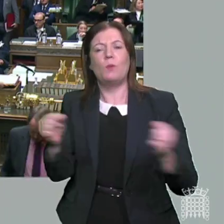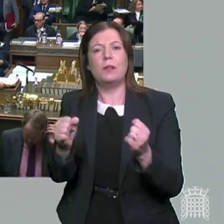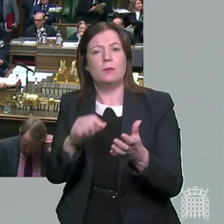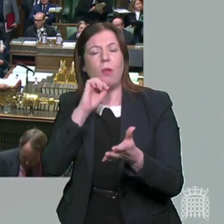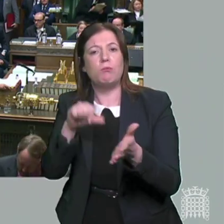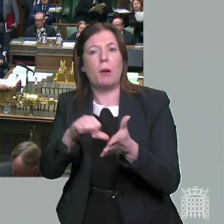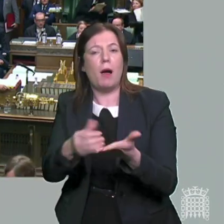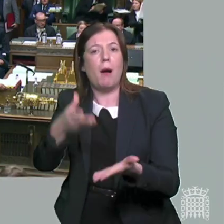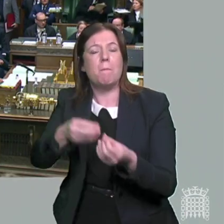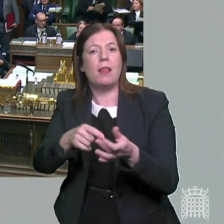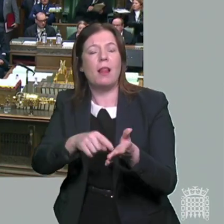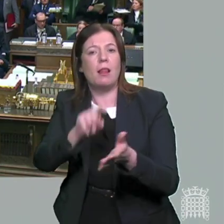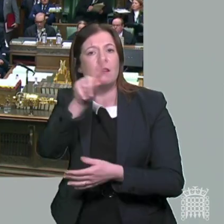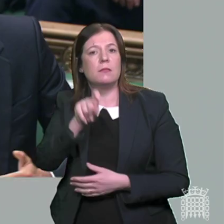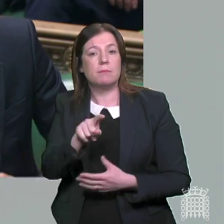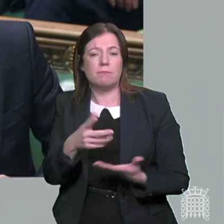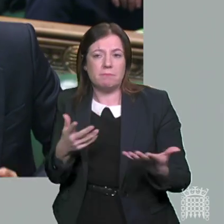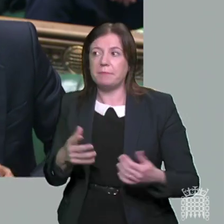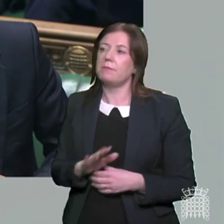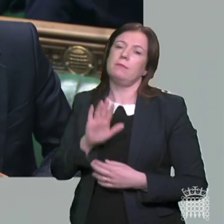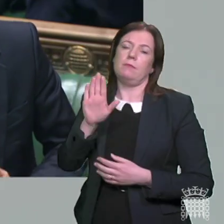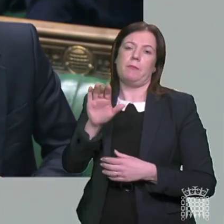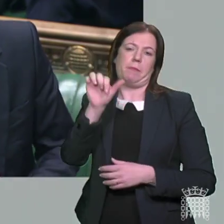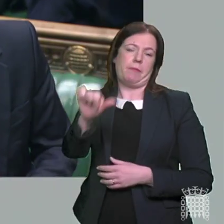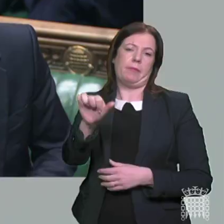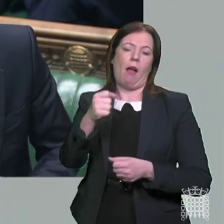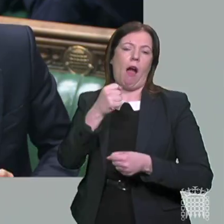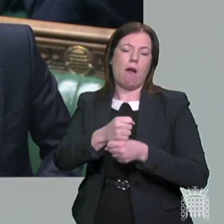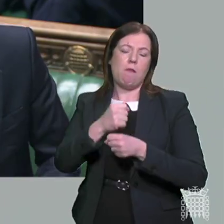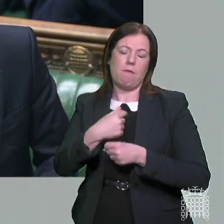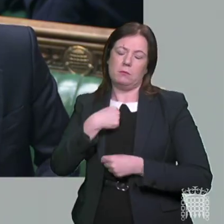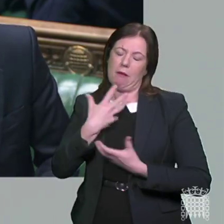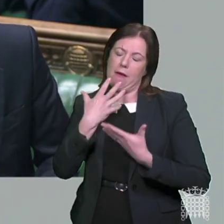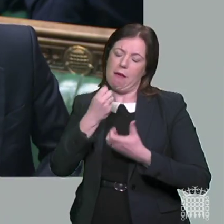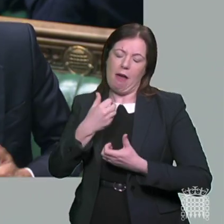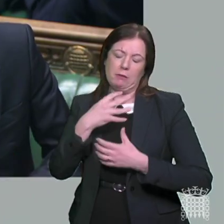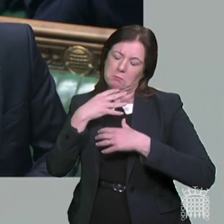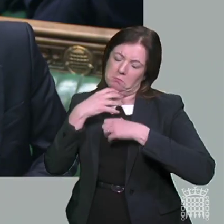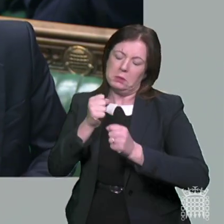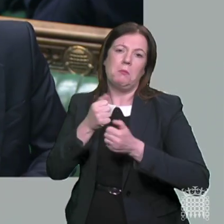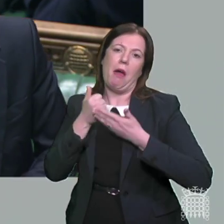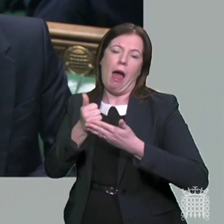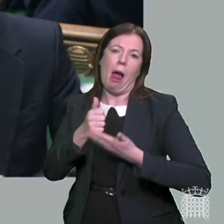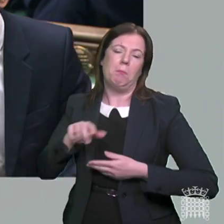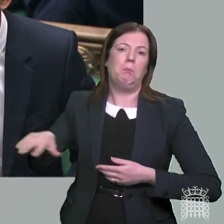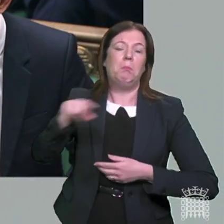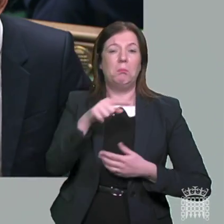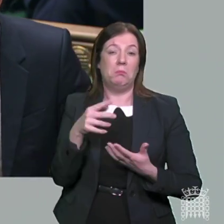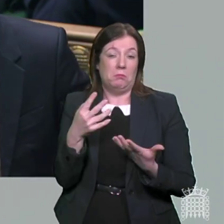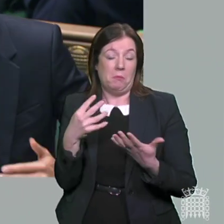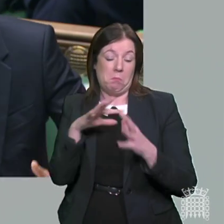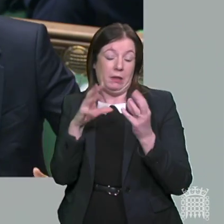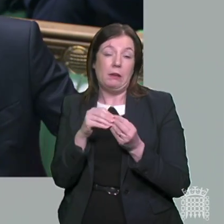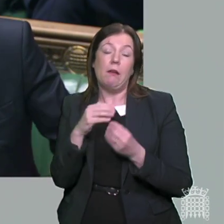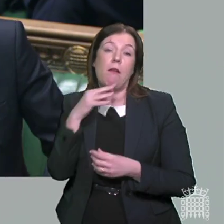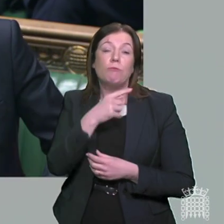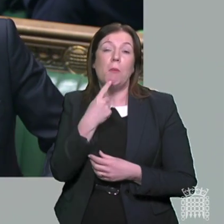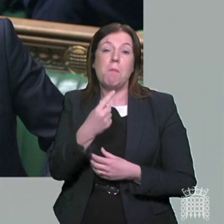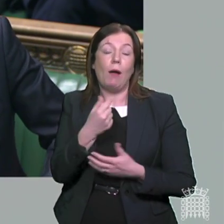My honourable Friend is right about the Government’s commitment to support all families with the cost of living: this winter, about £900 of support.